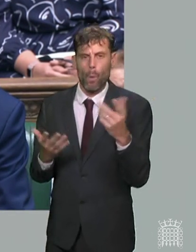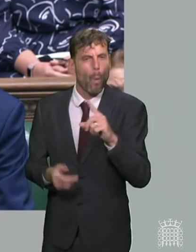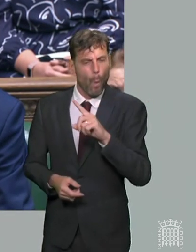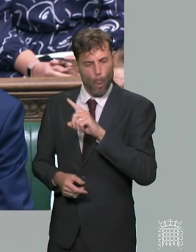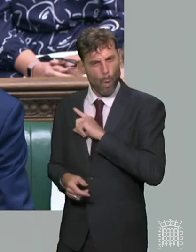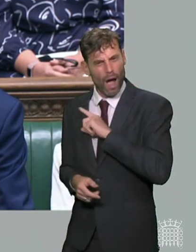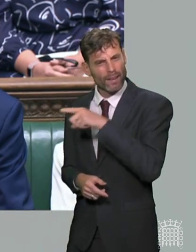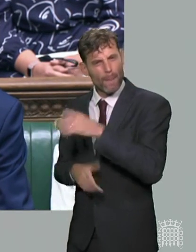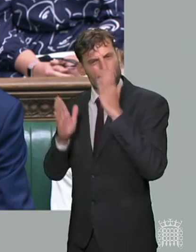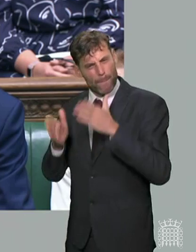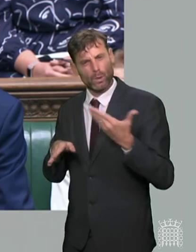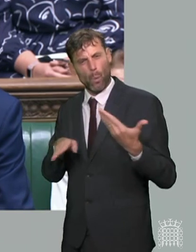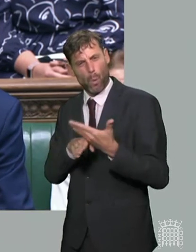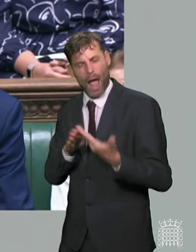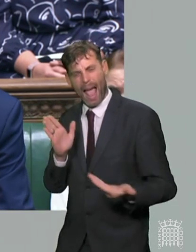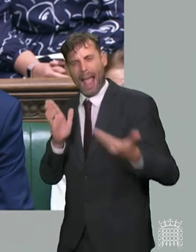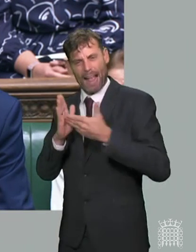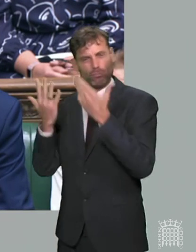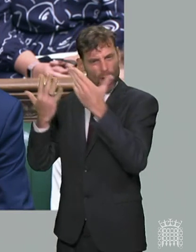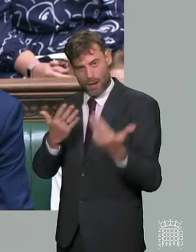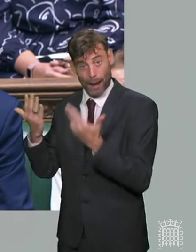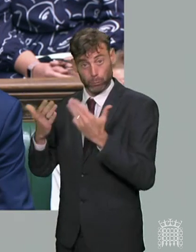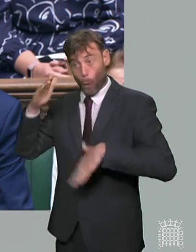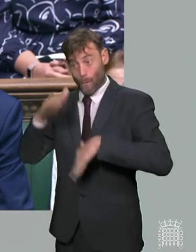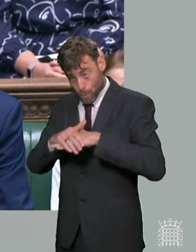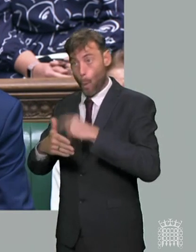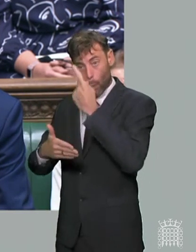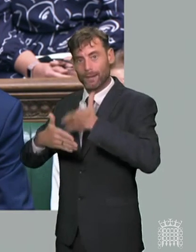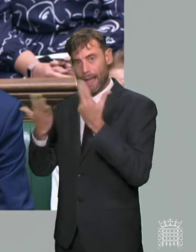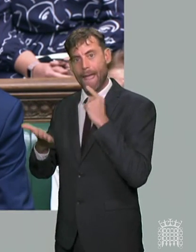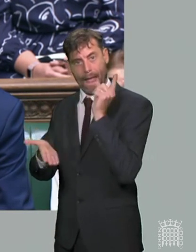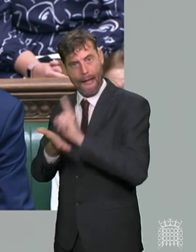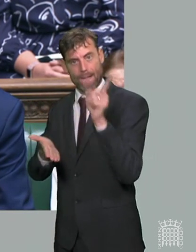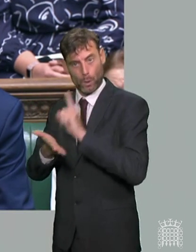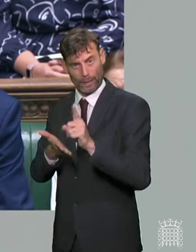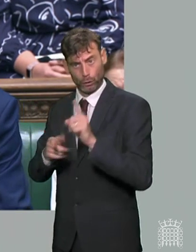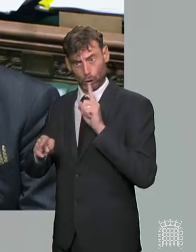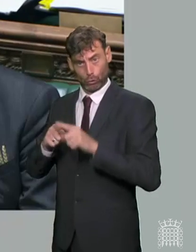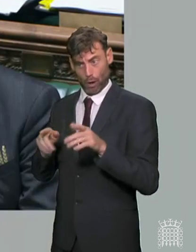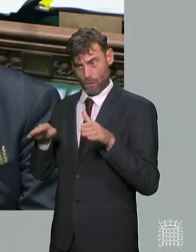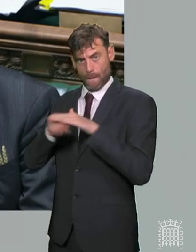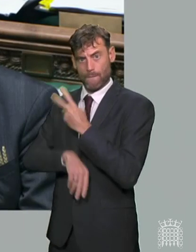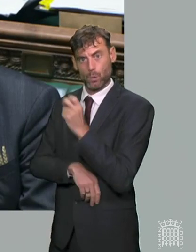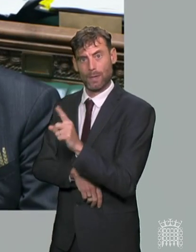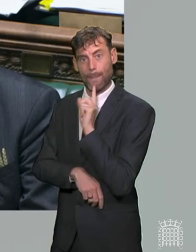Why would those people have to work an extra nine hours—a full day every week—to get that £20 back?